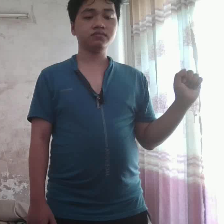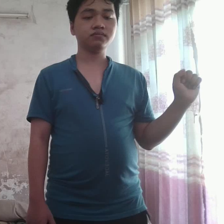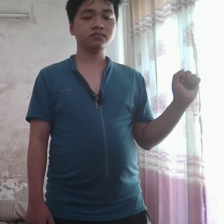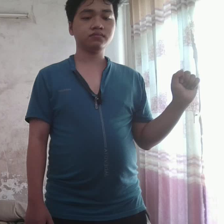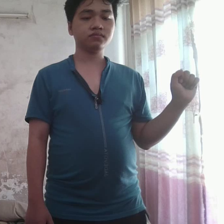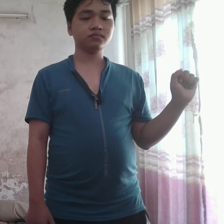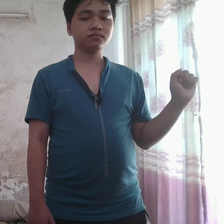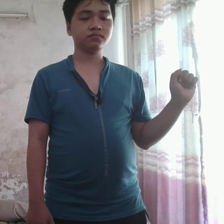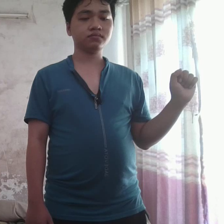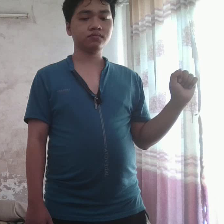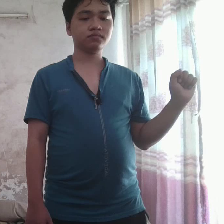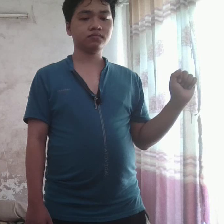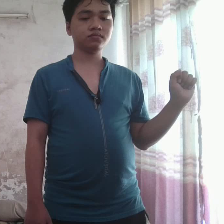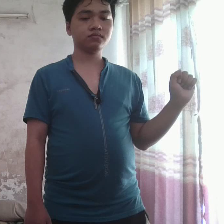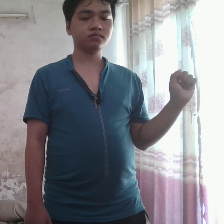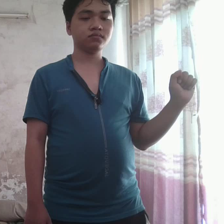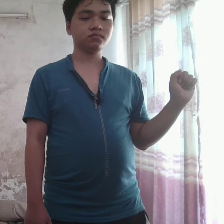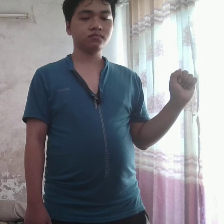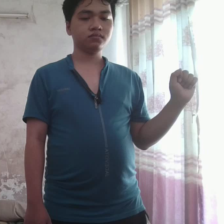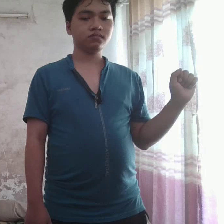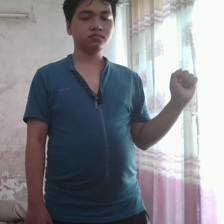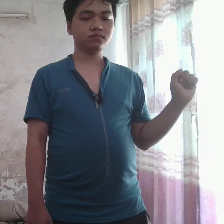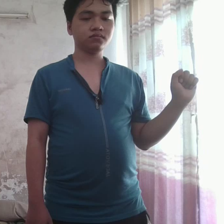a